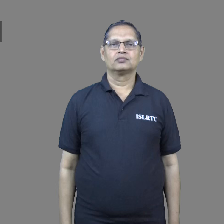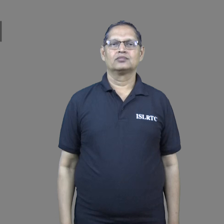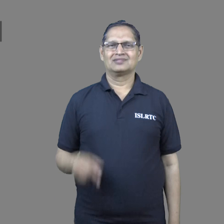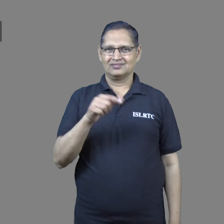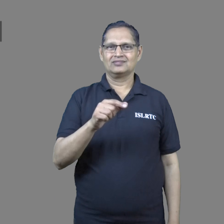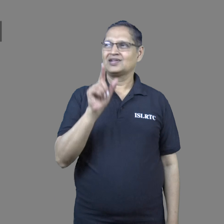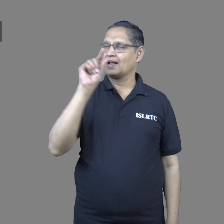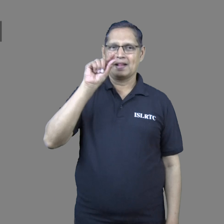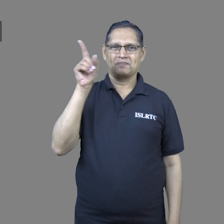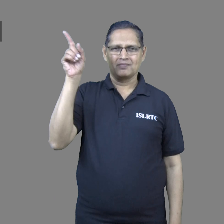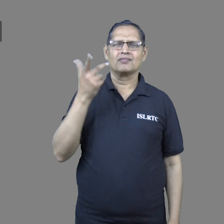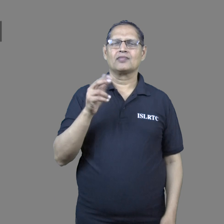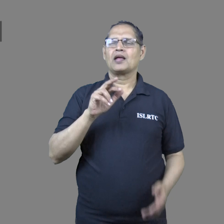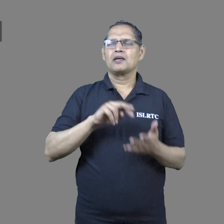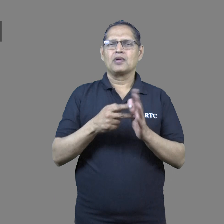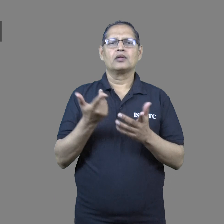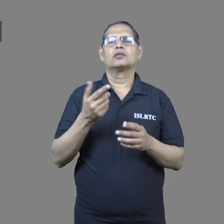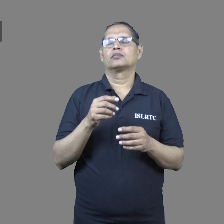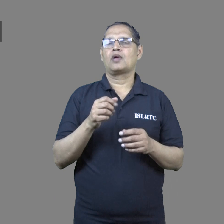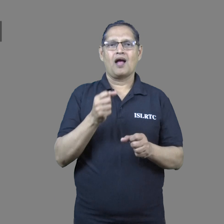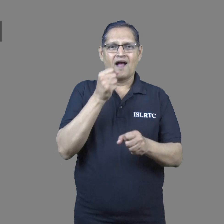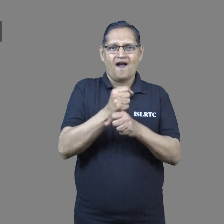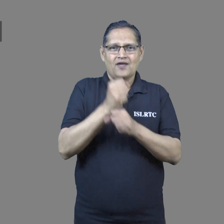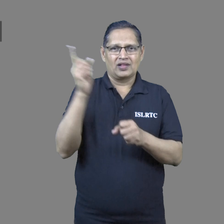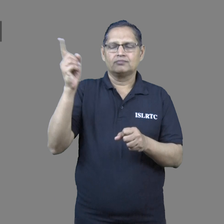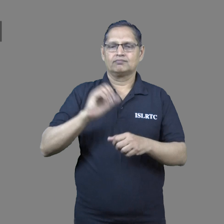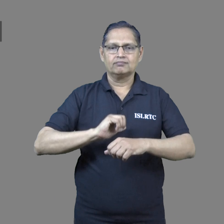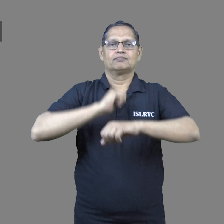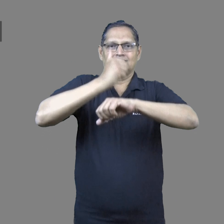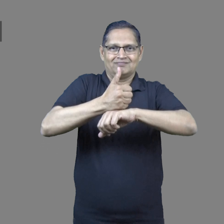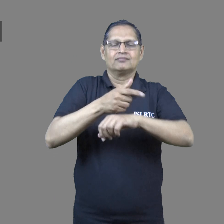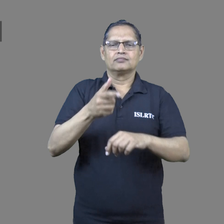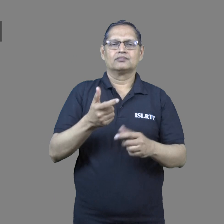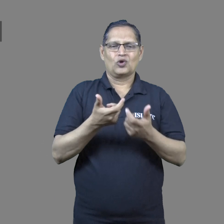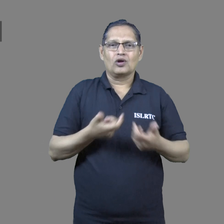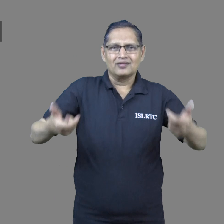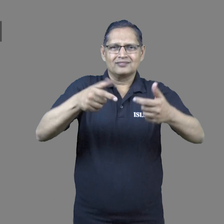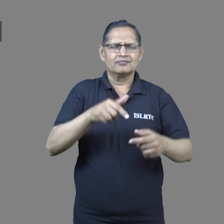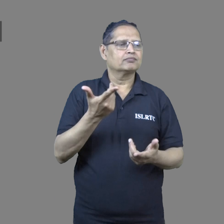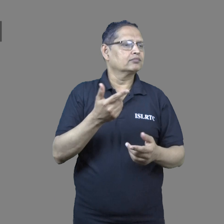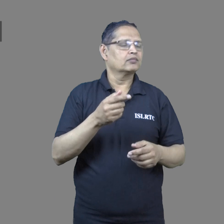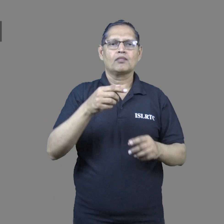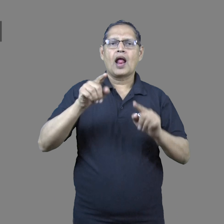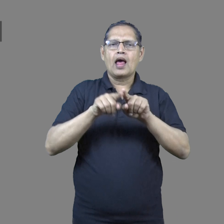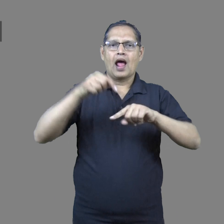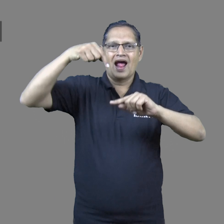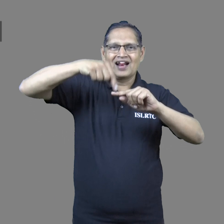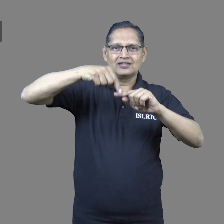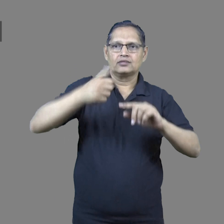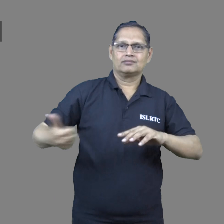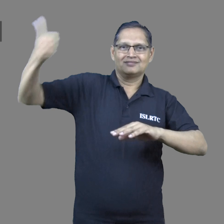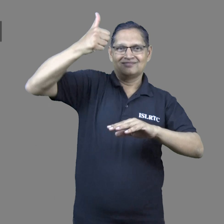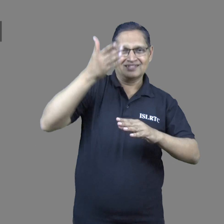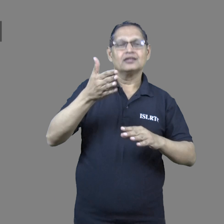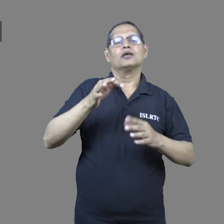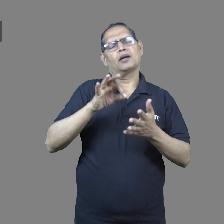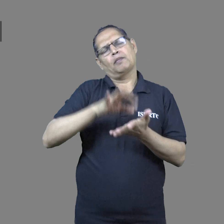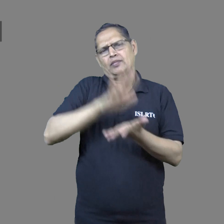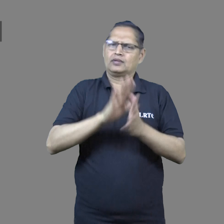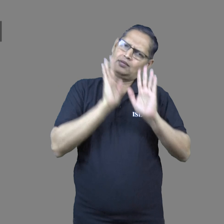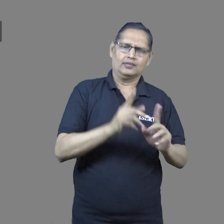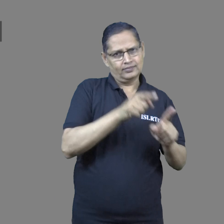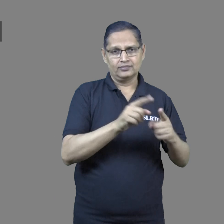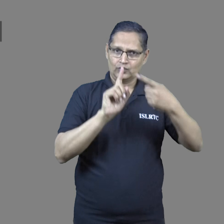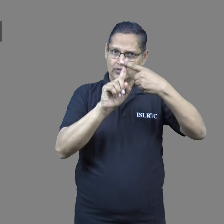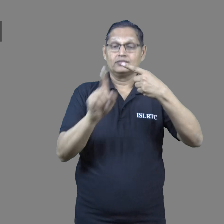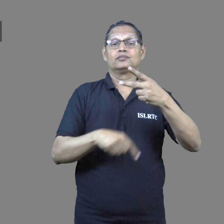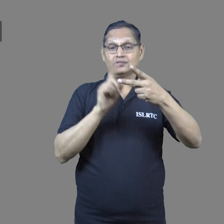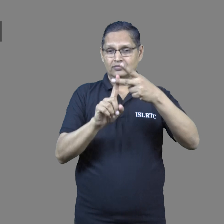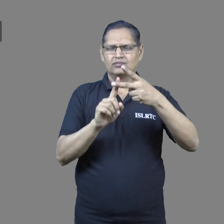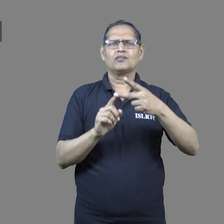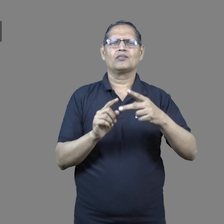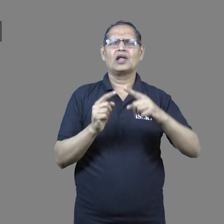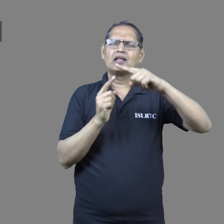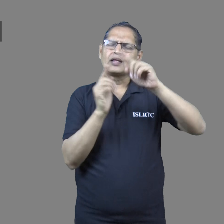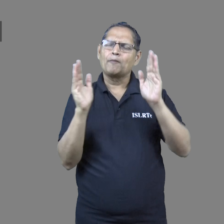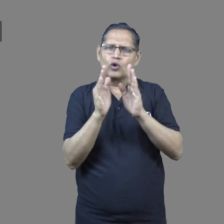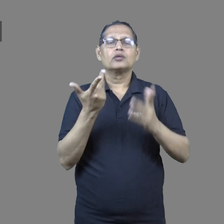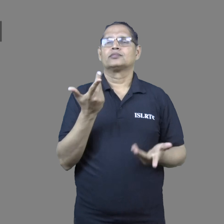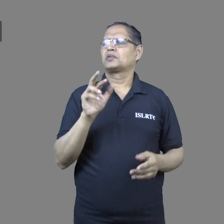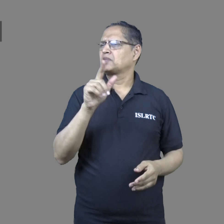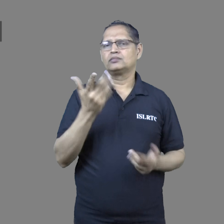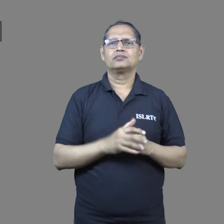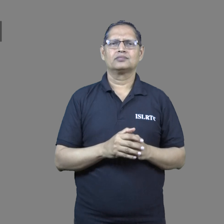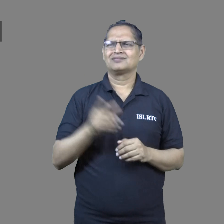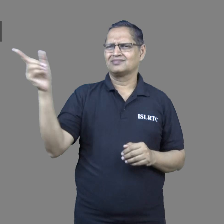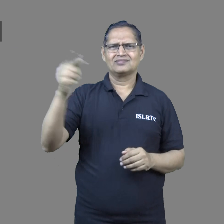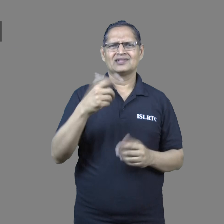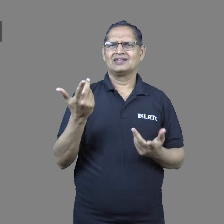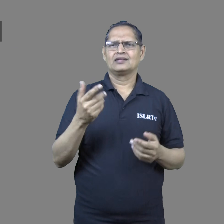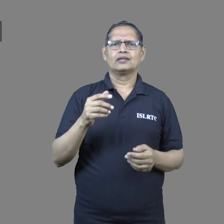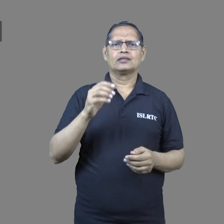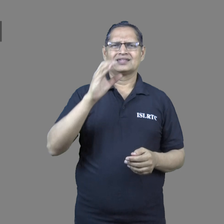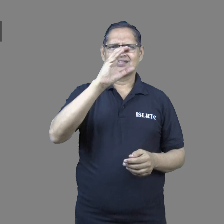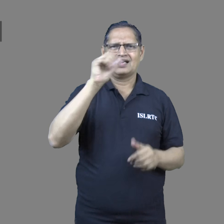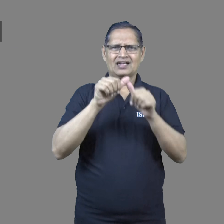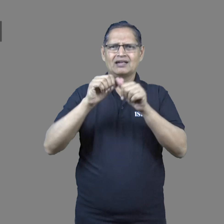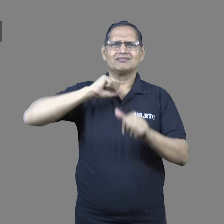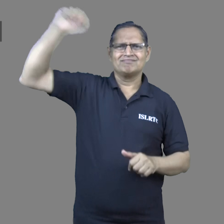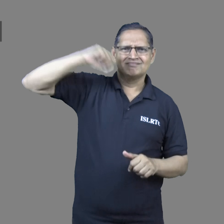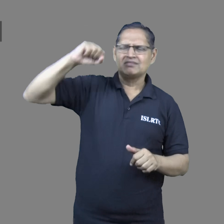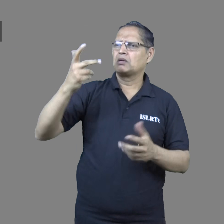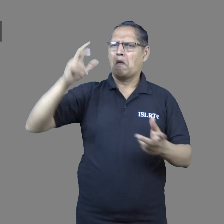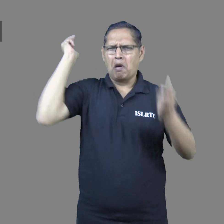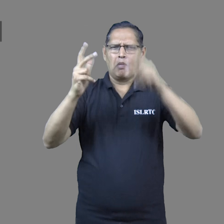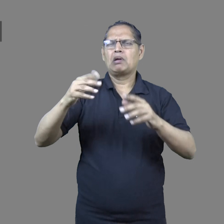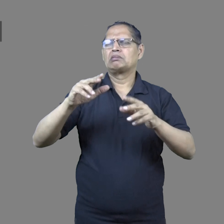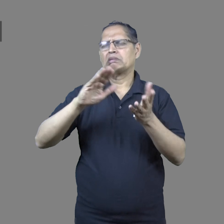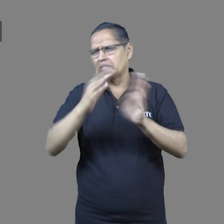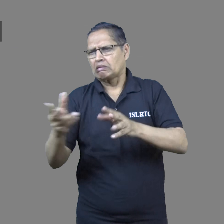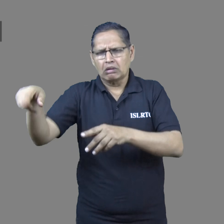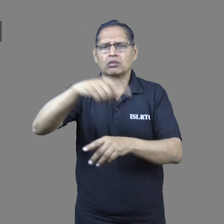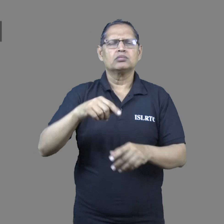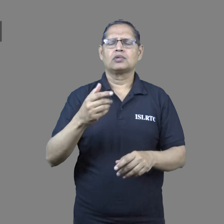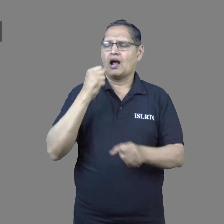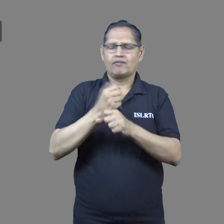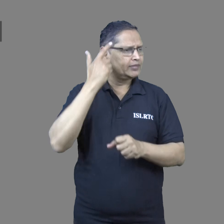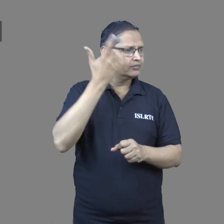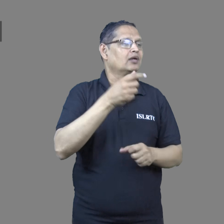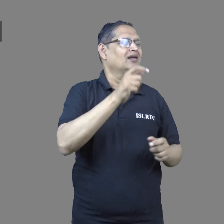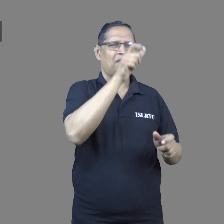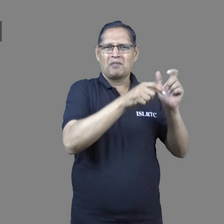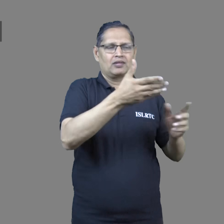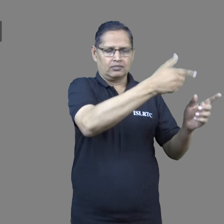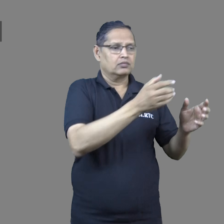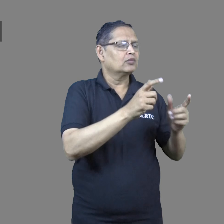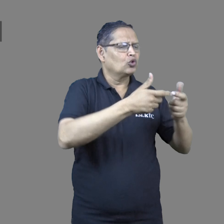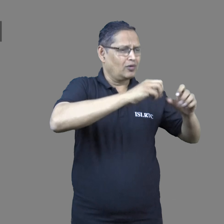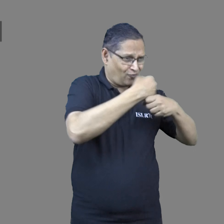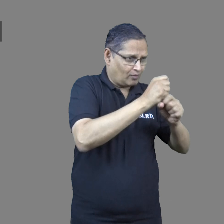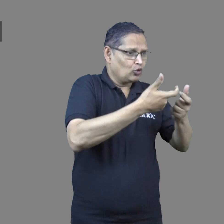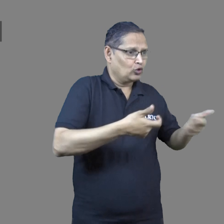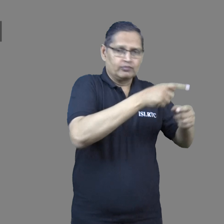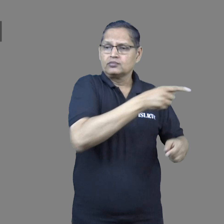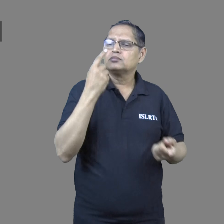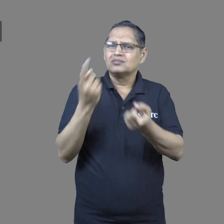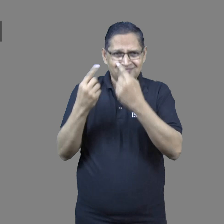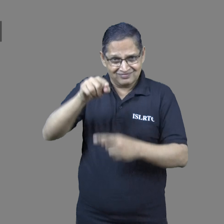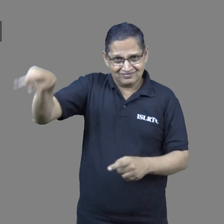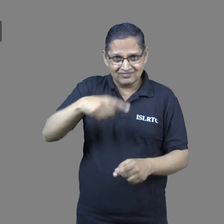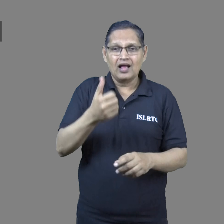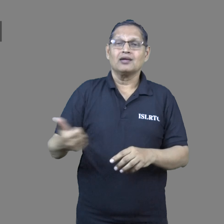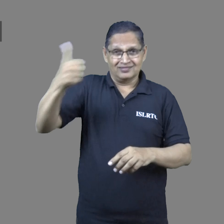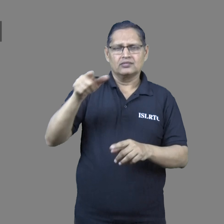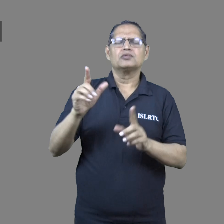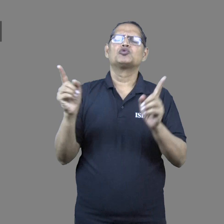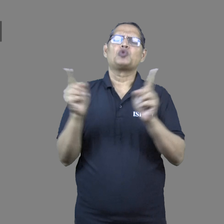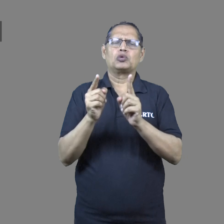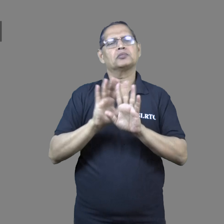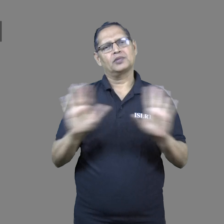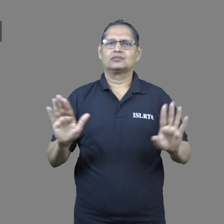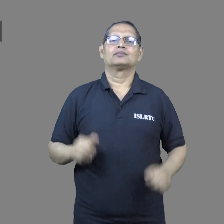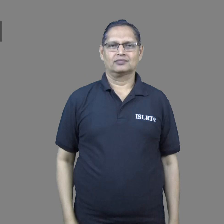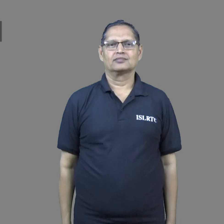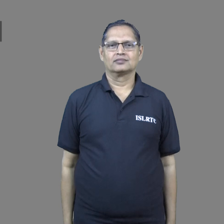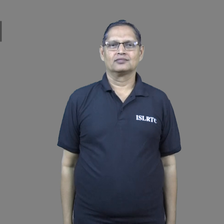Commission